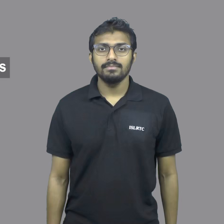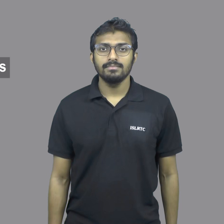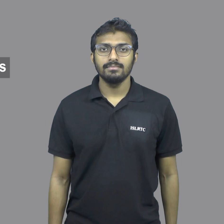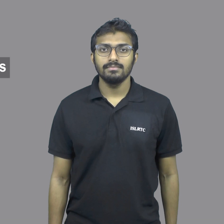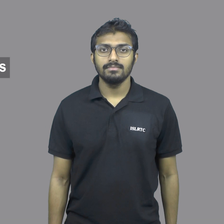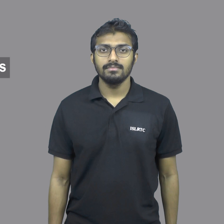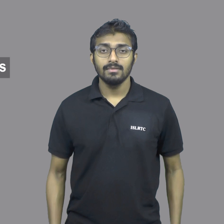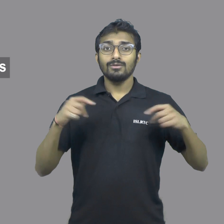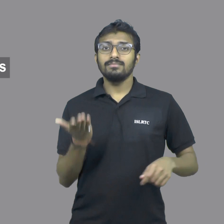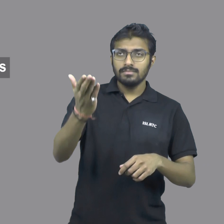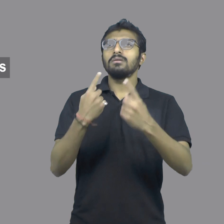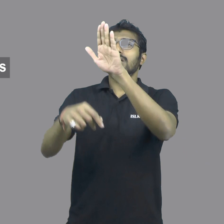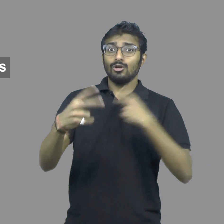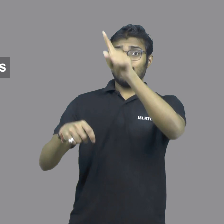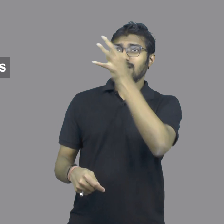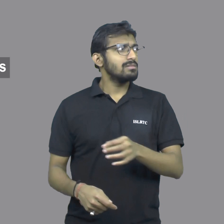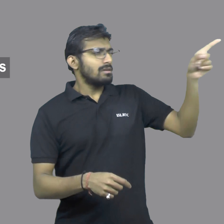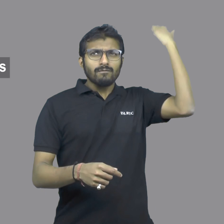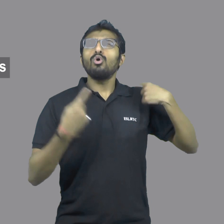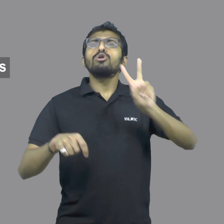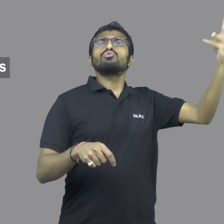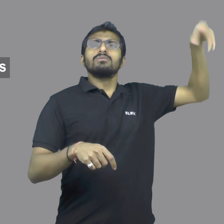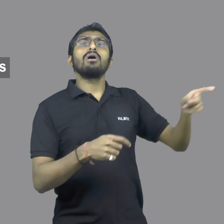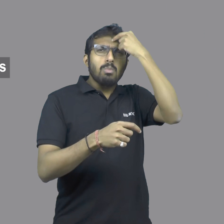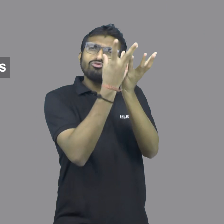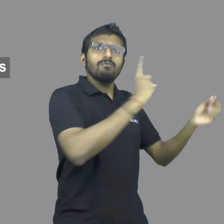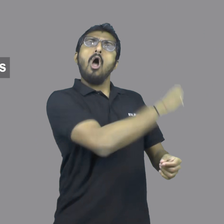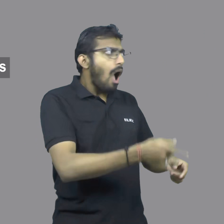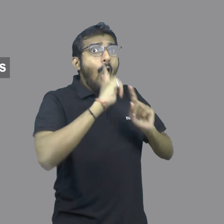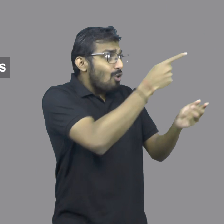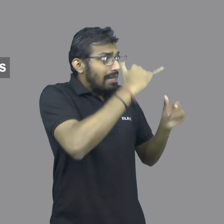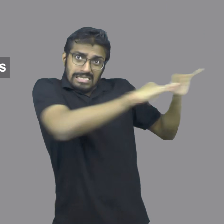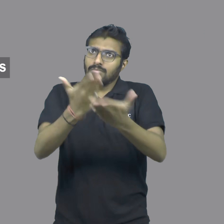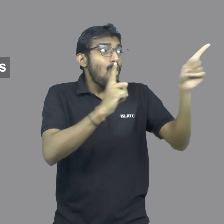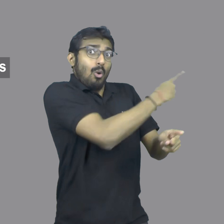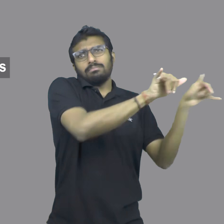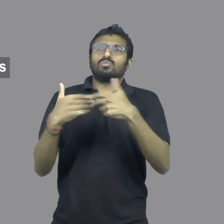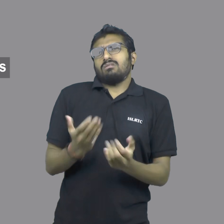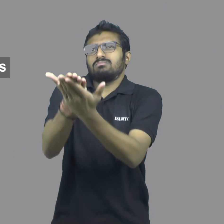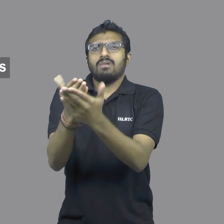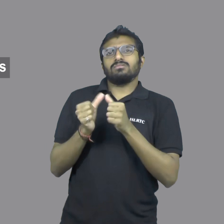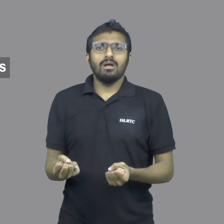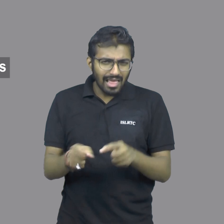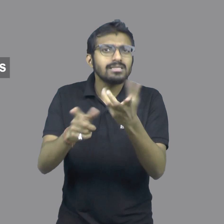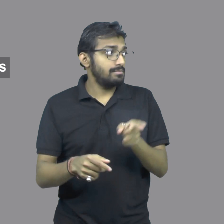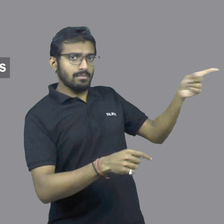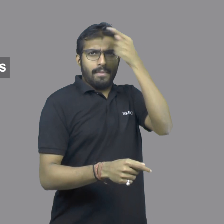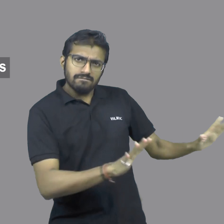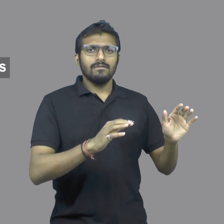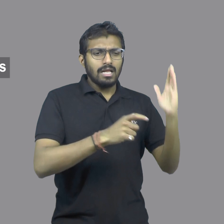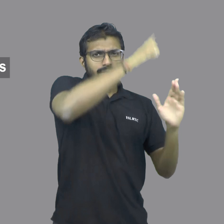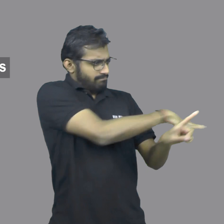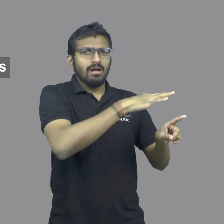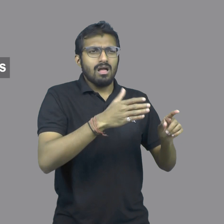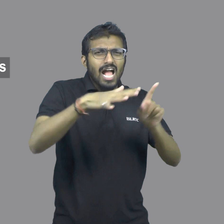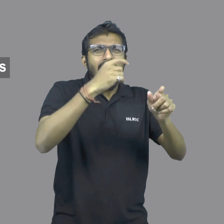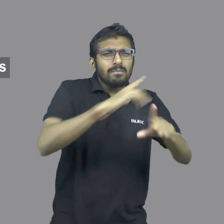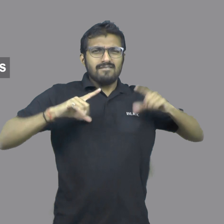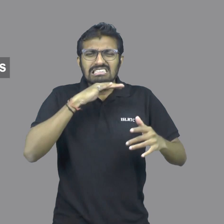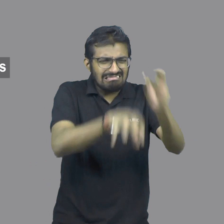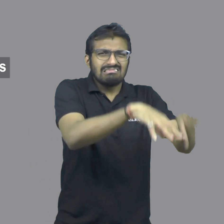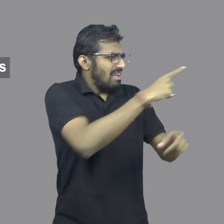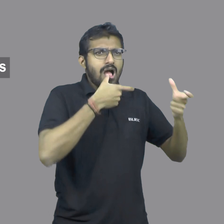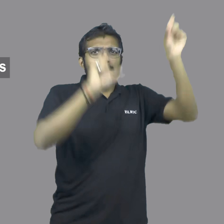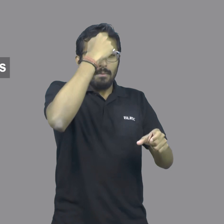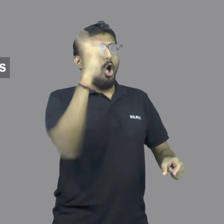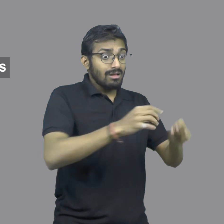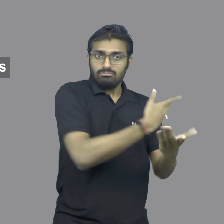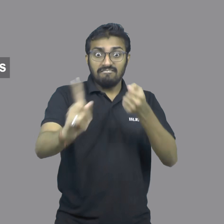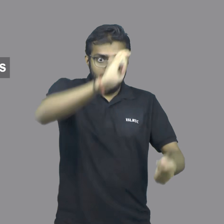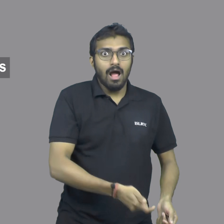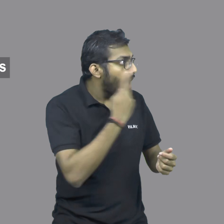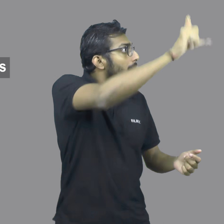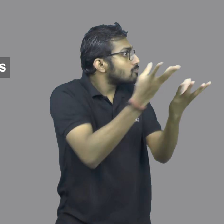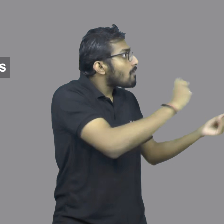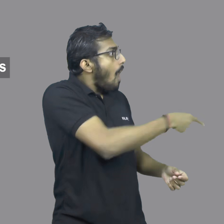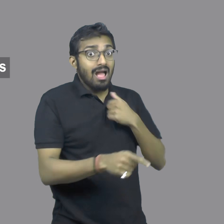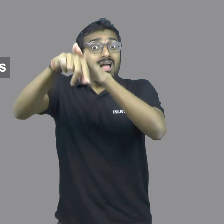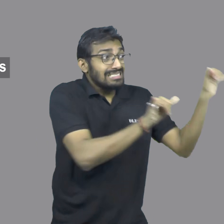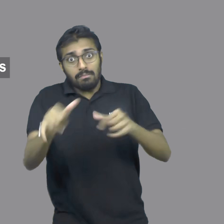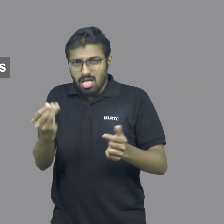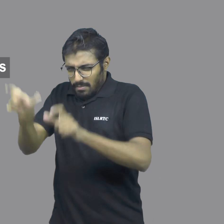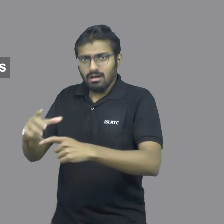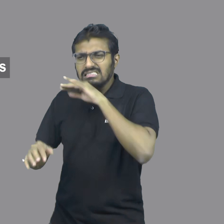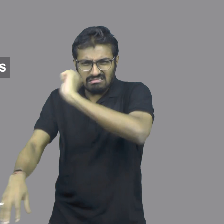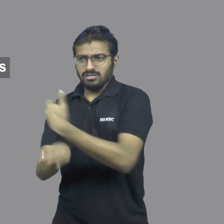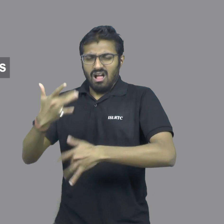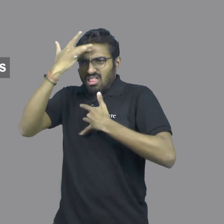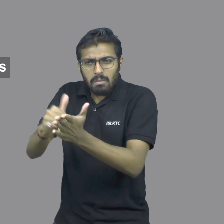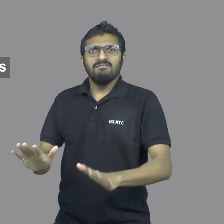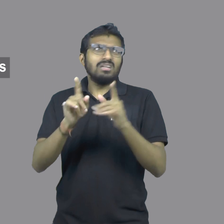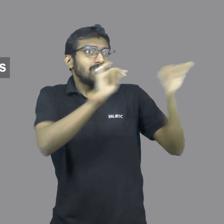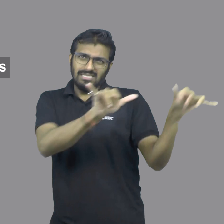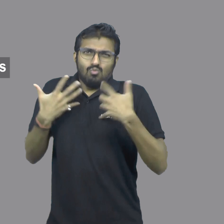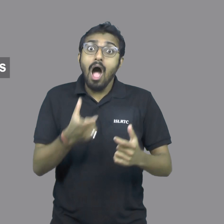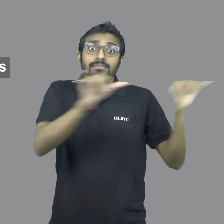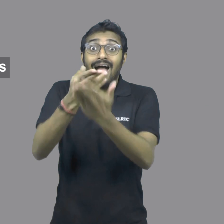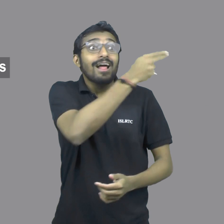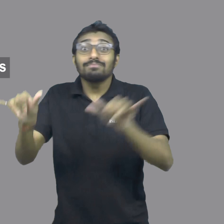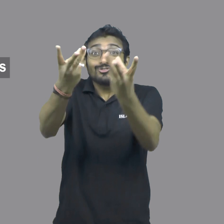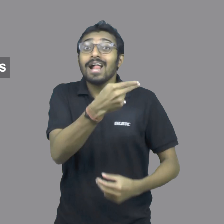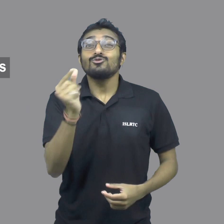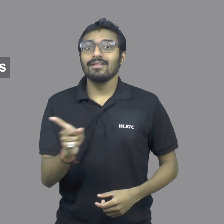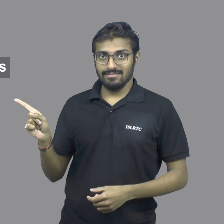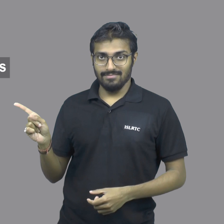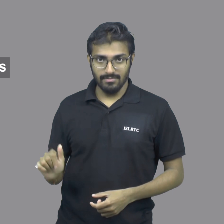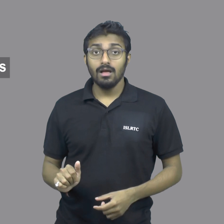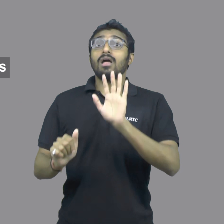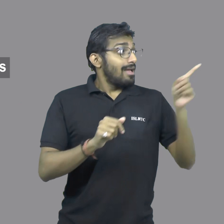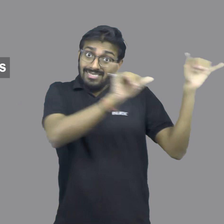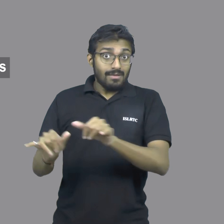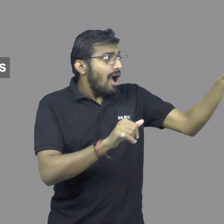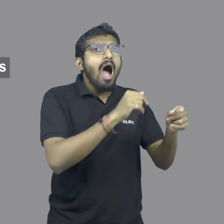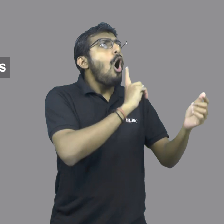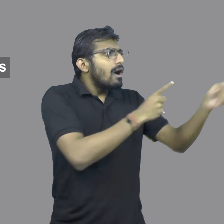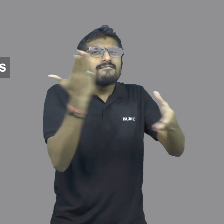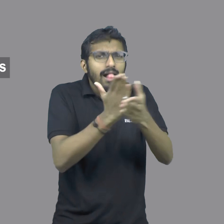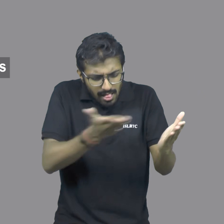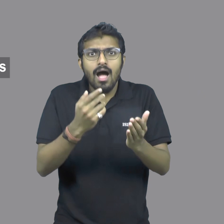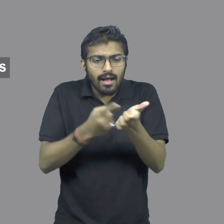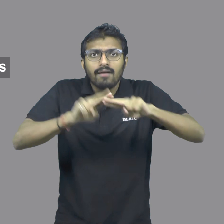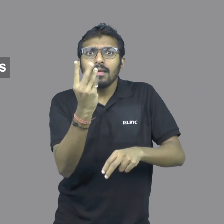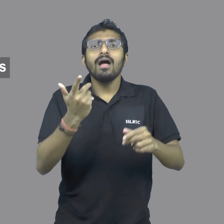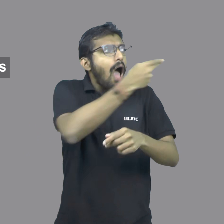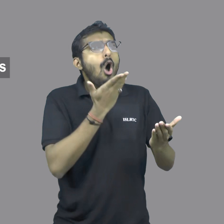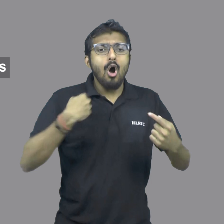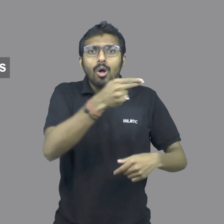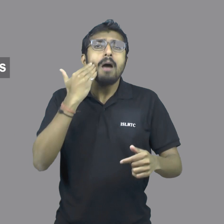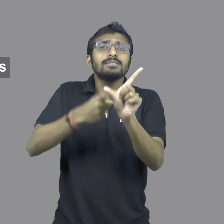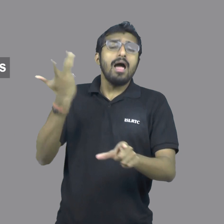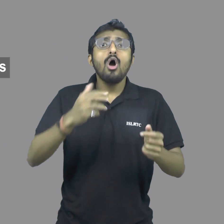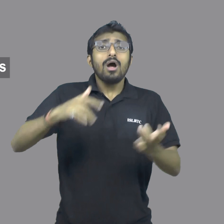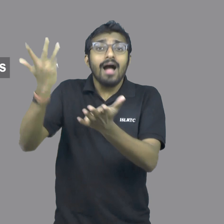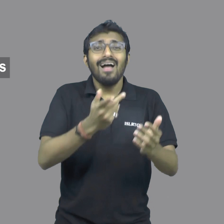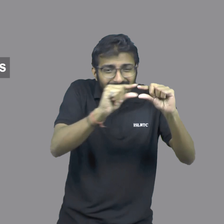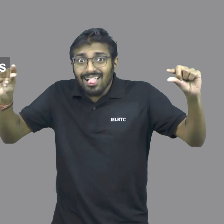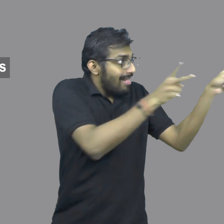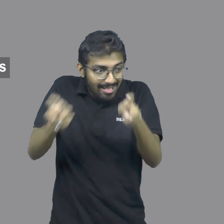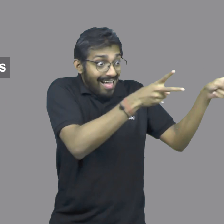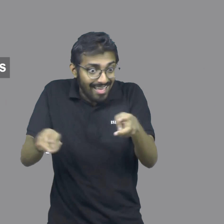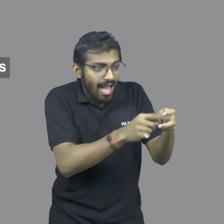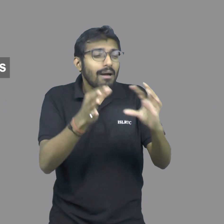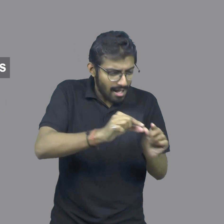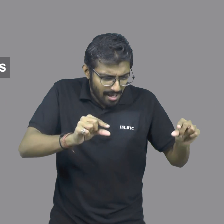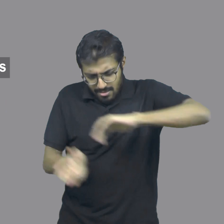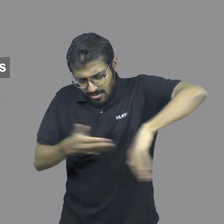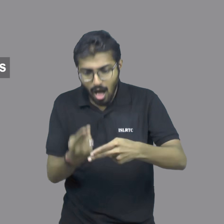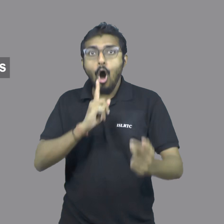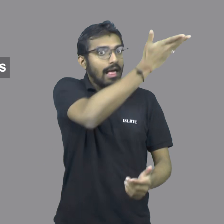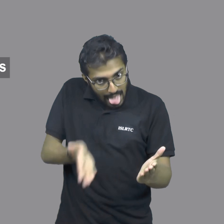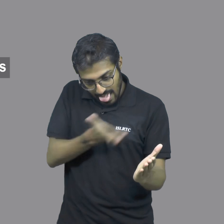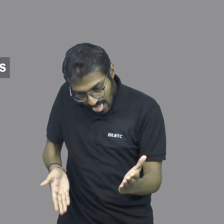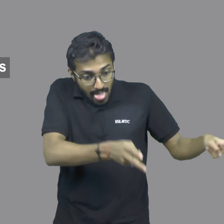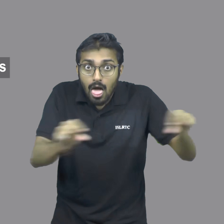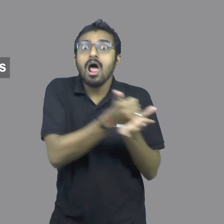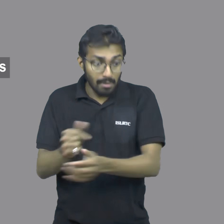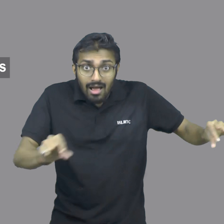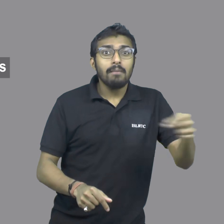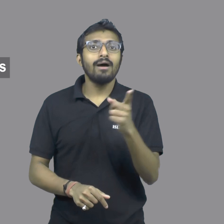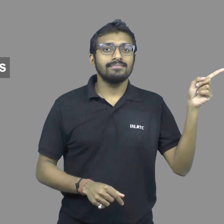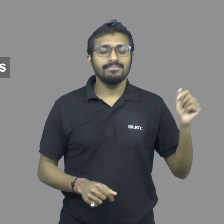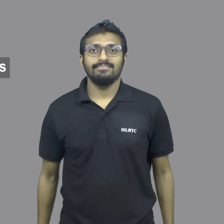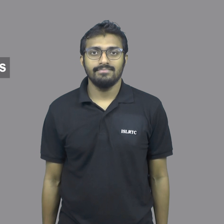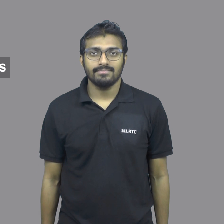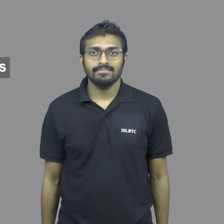Stare Decisis Citation